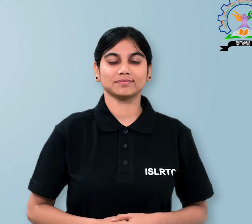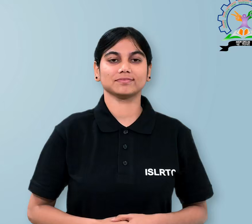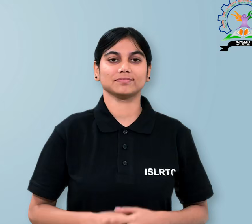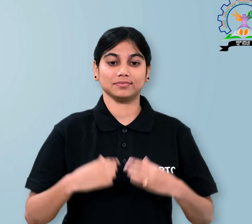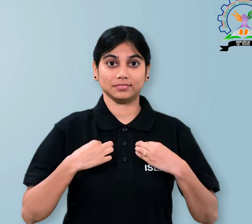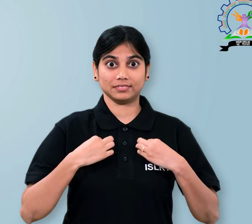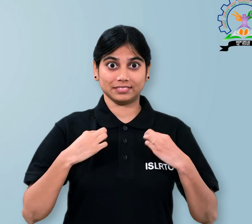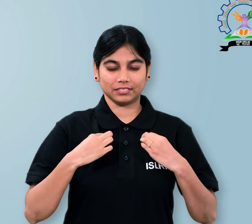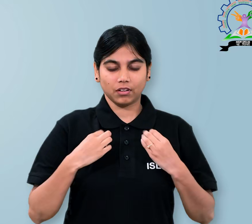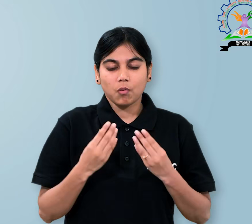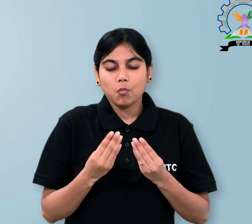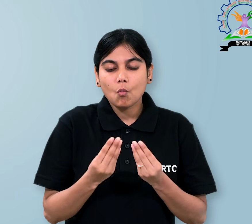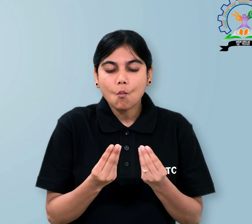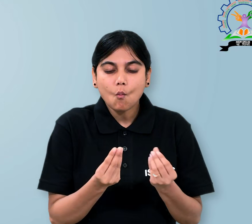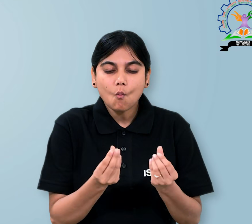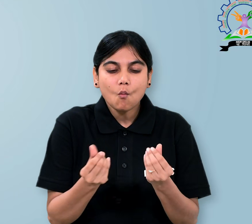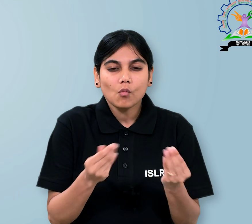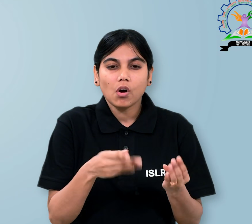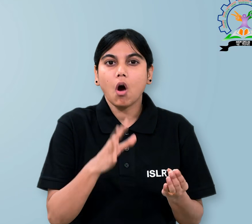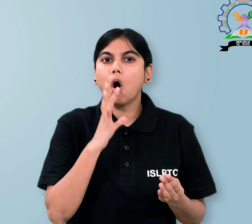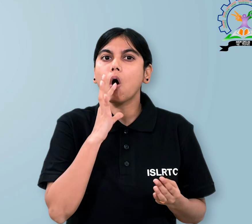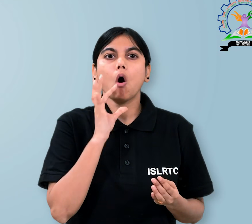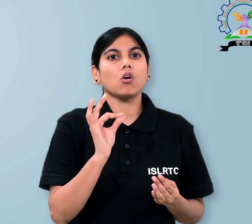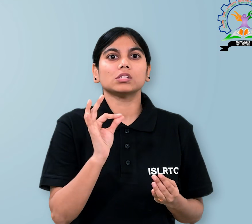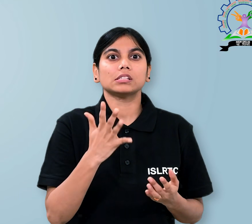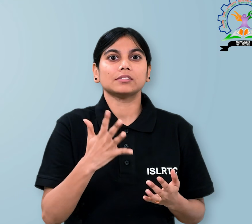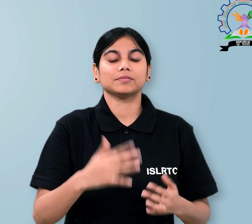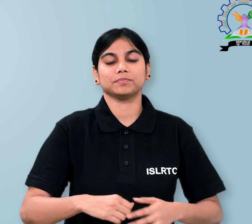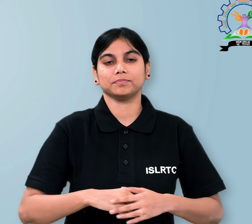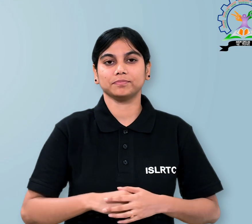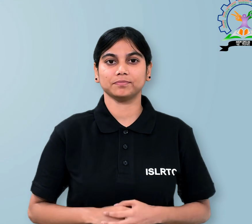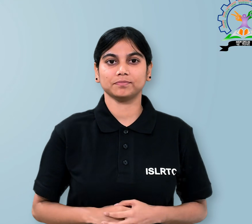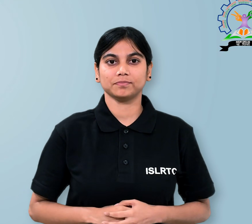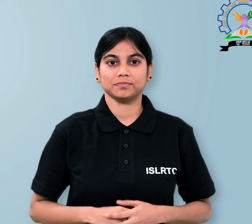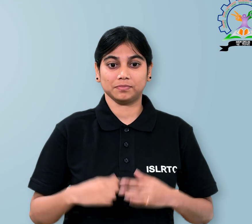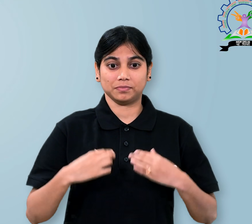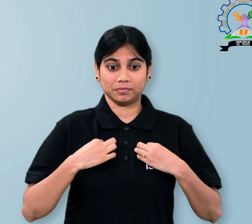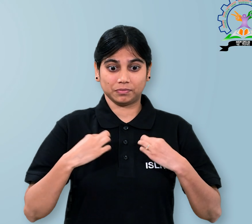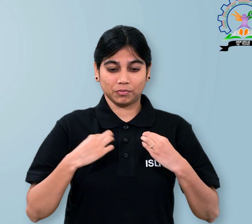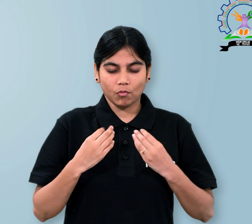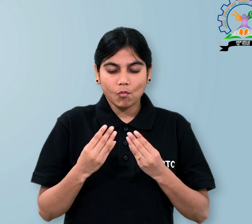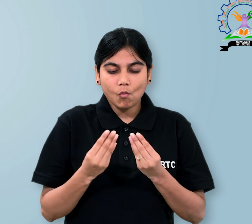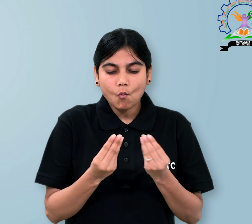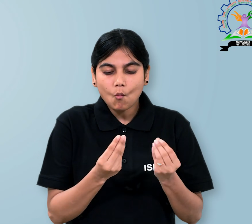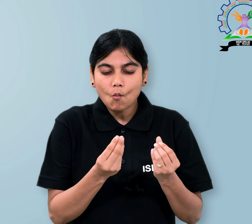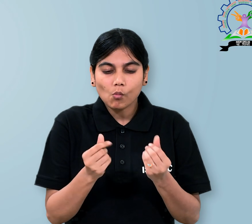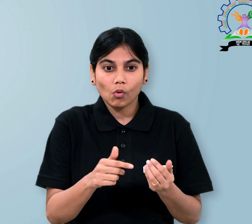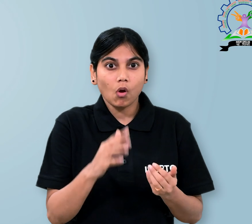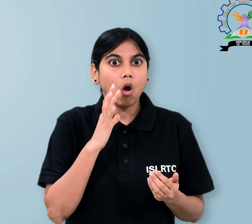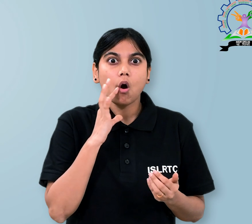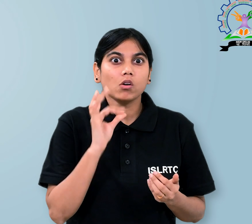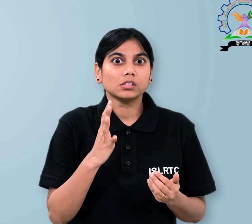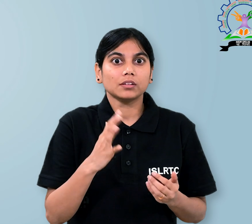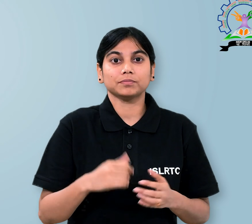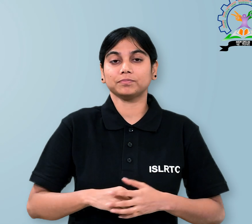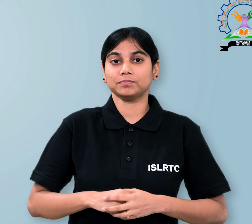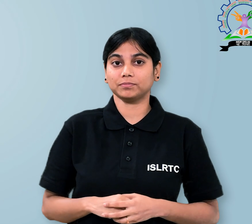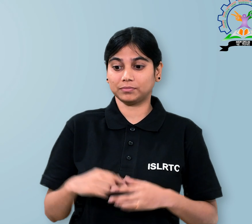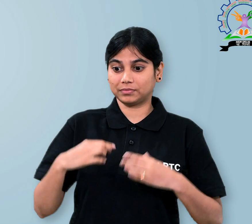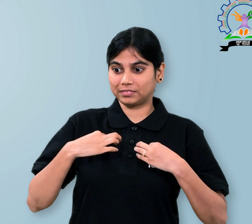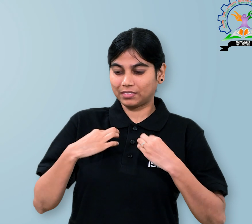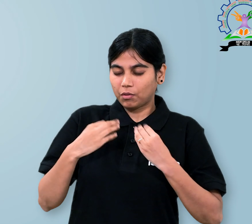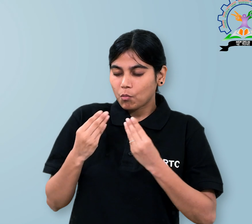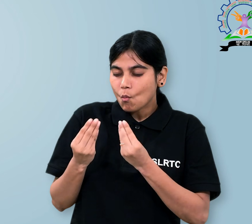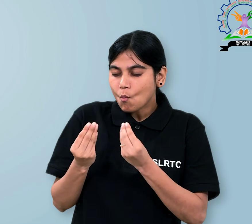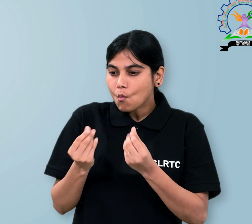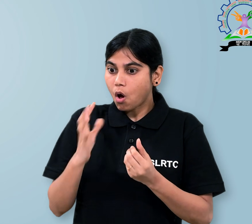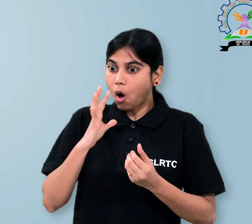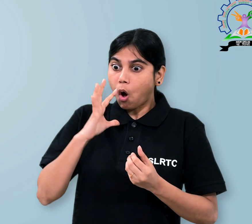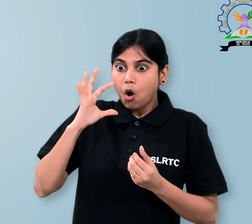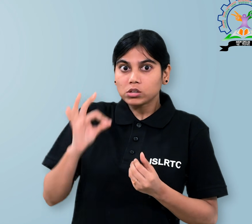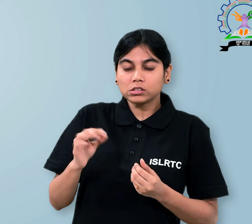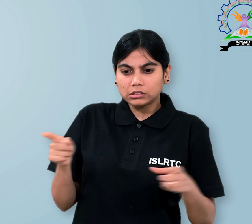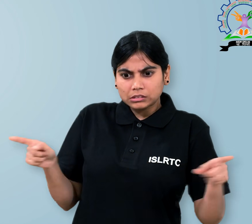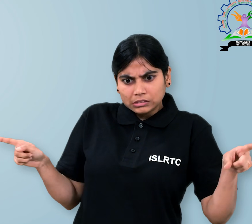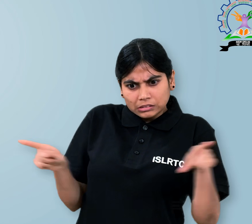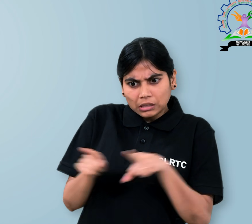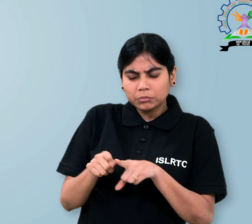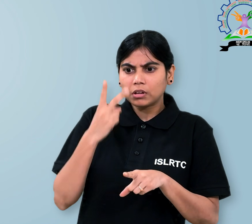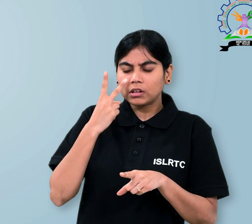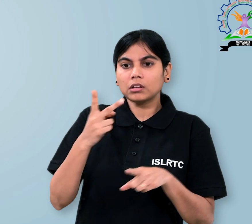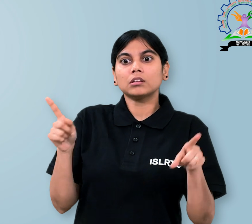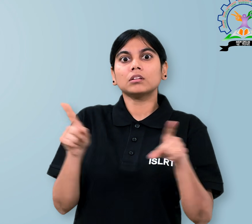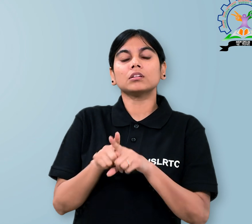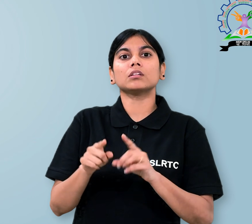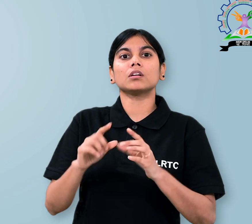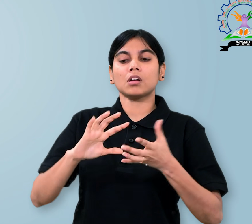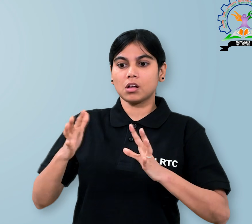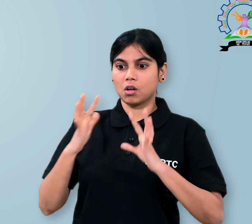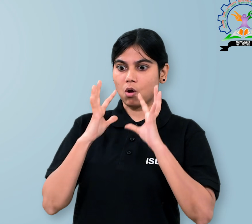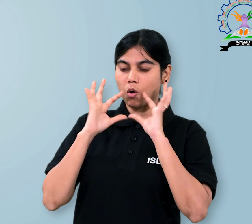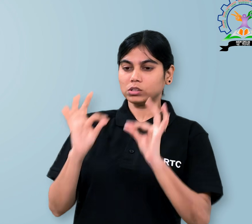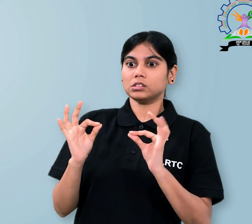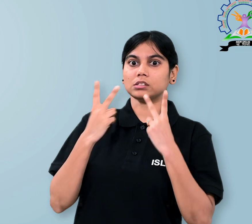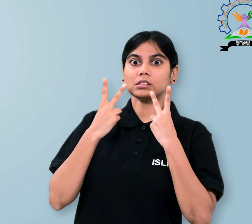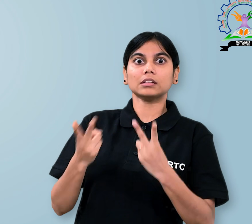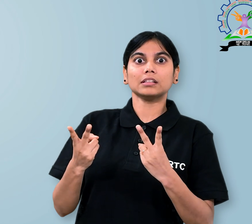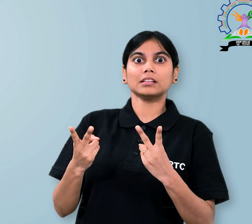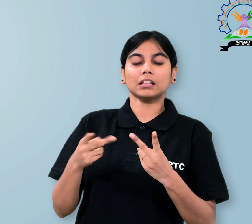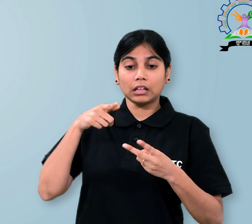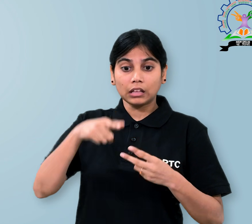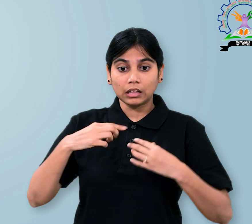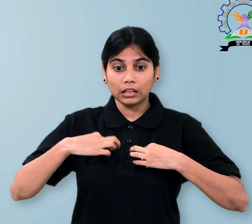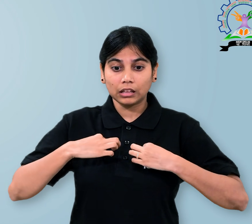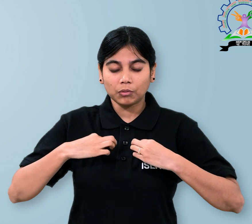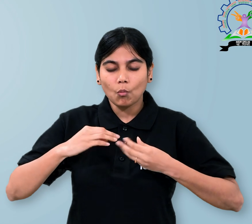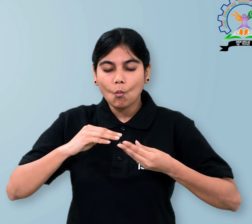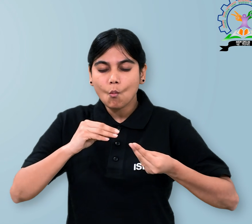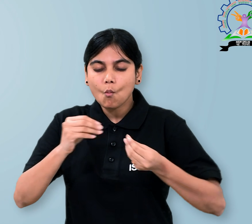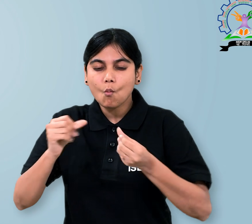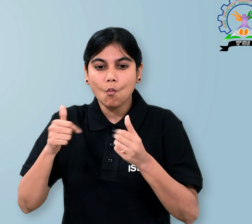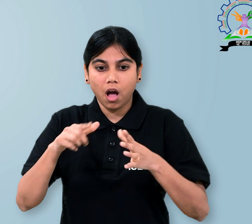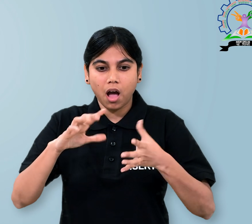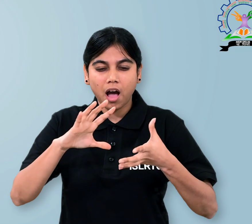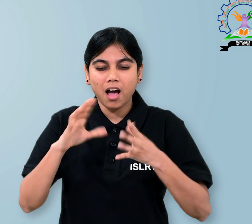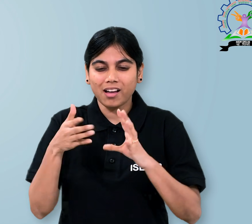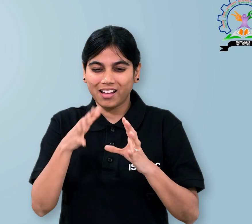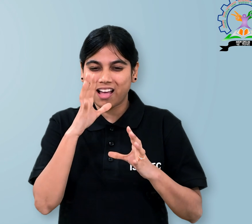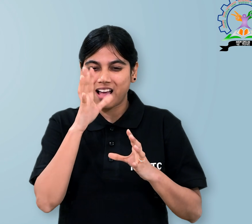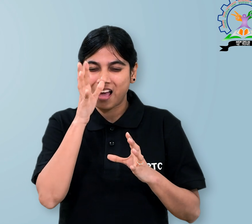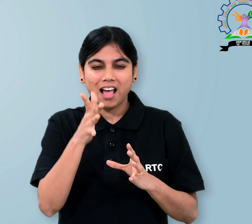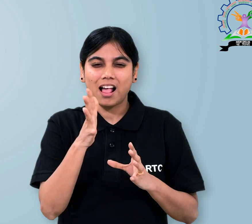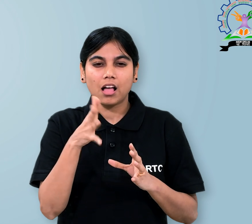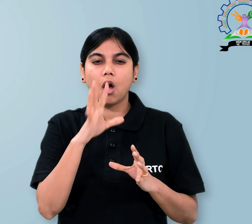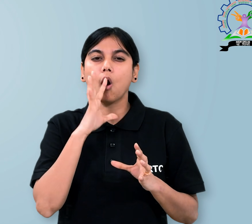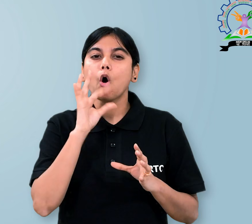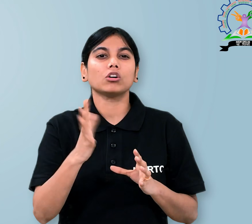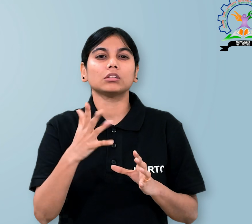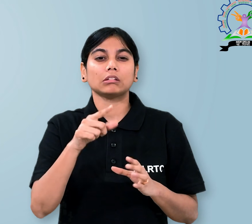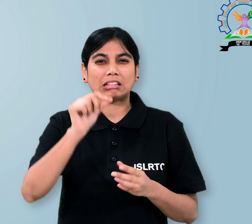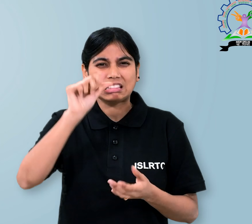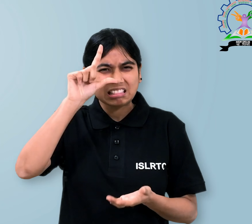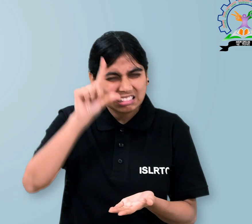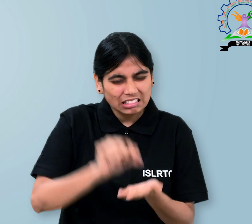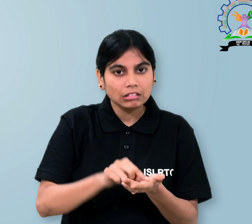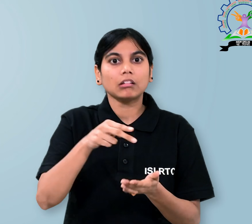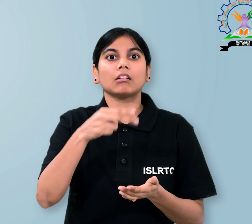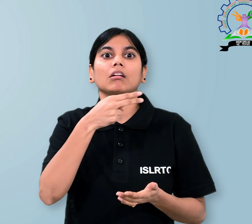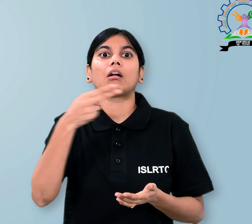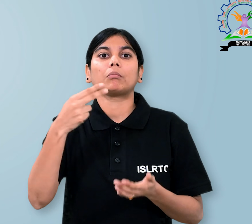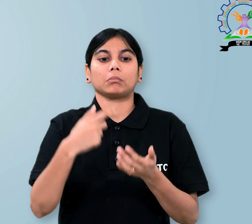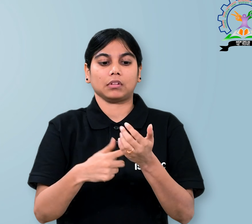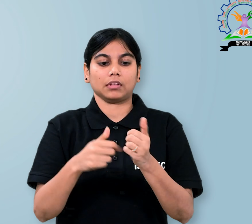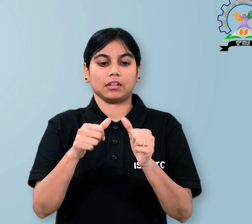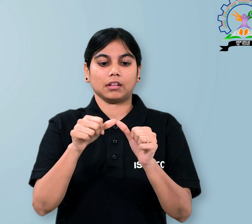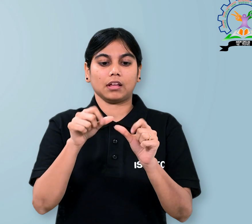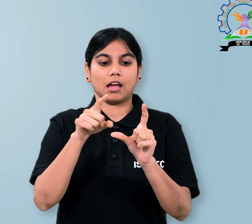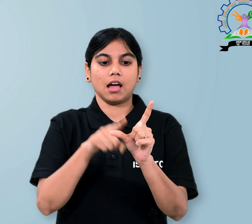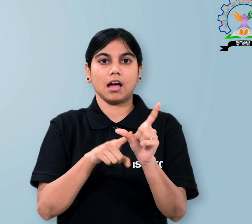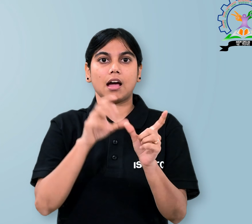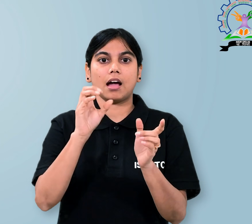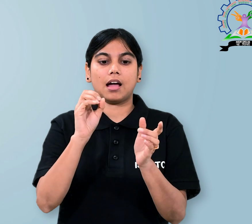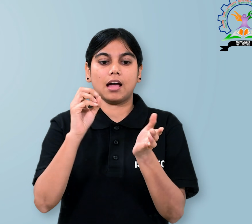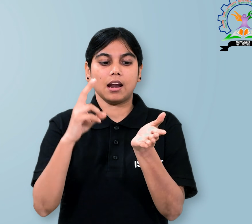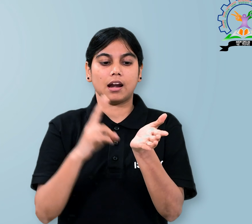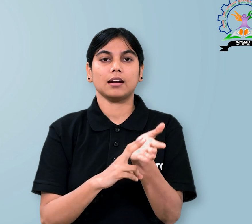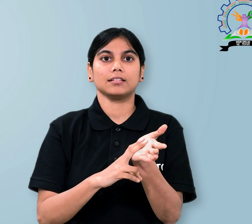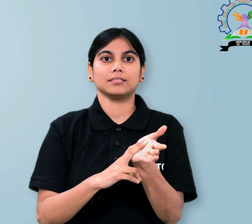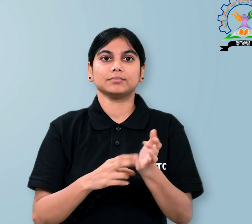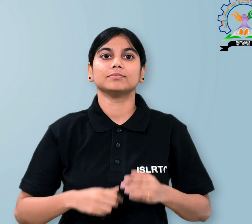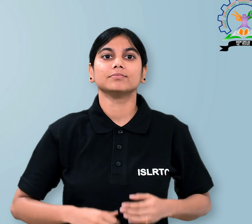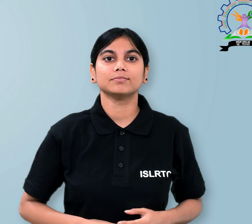Artificial silk Artificial silk or art silk is any synthetic fiber which resembles silk, but typically costs less to produce. Frequently, the term artificial silk is just a synonym for rayon.